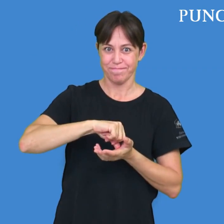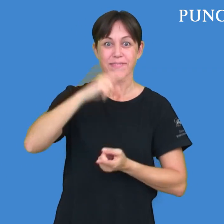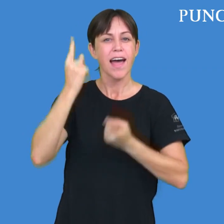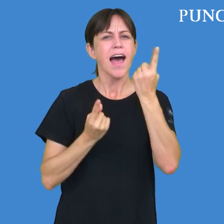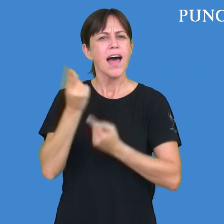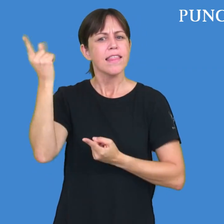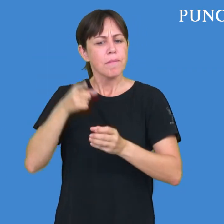alguno